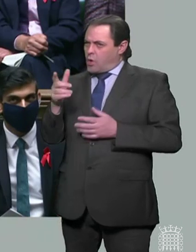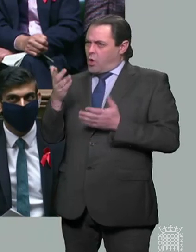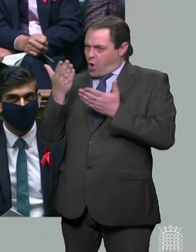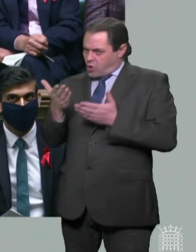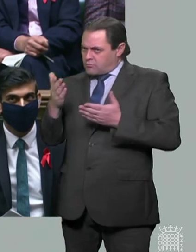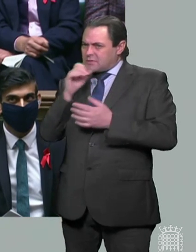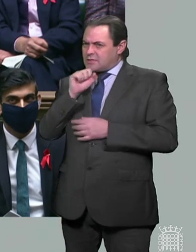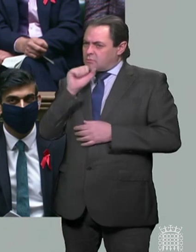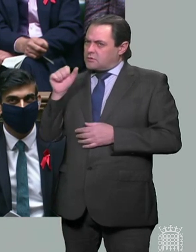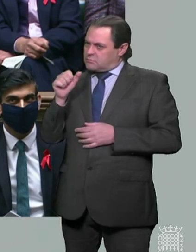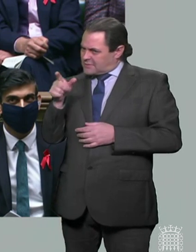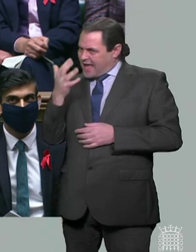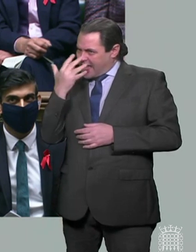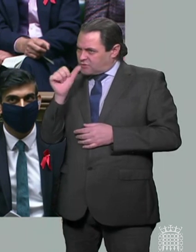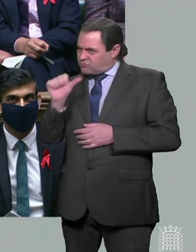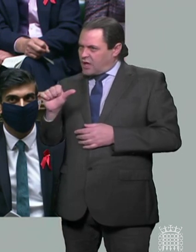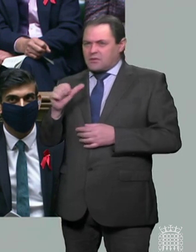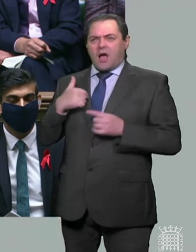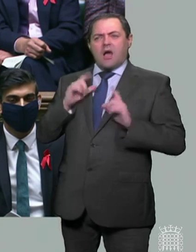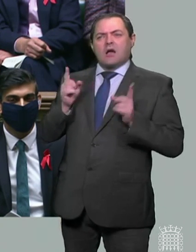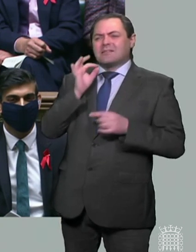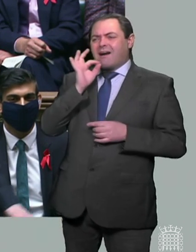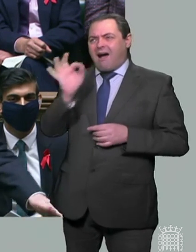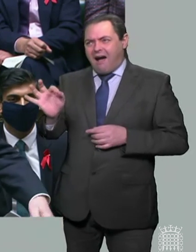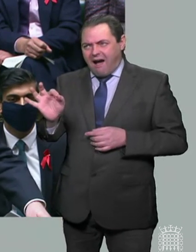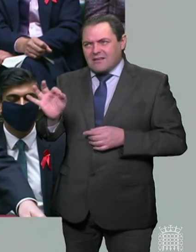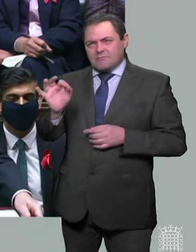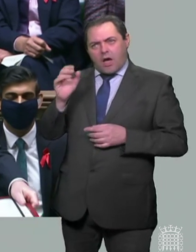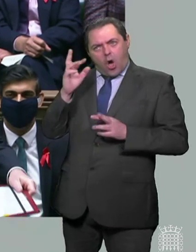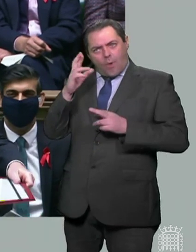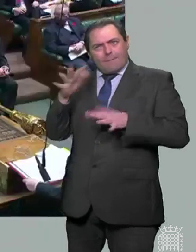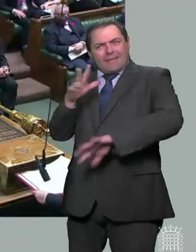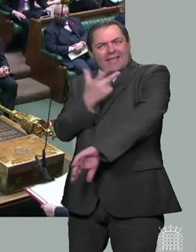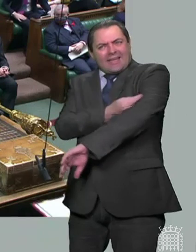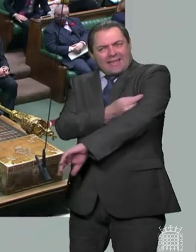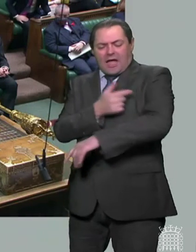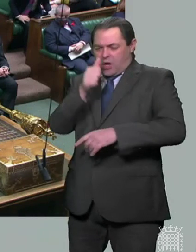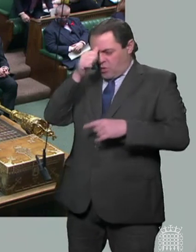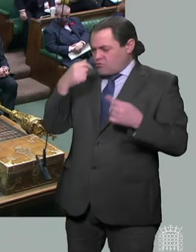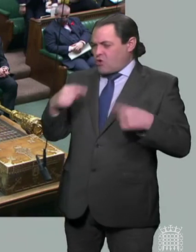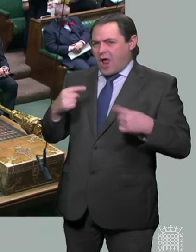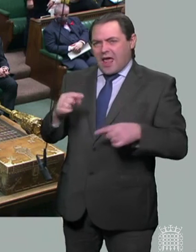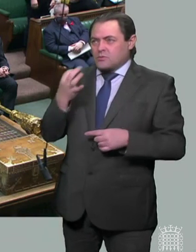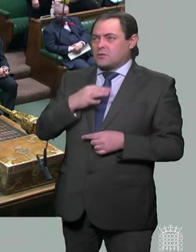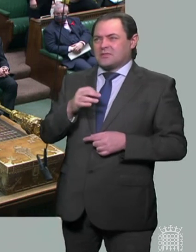I am not going to ask him, Mr Speaker, as I am forbidden to ask him questions, but I hope very much that he has had it.